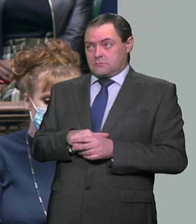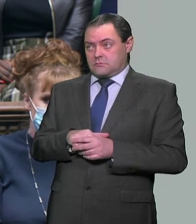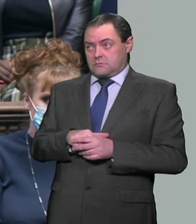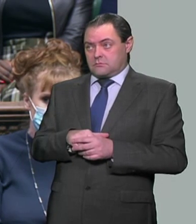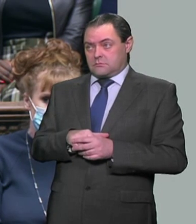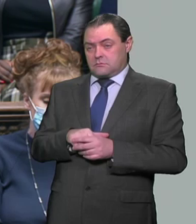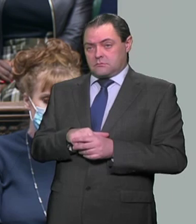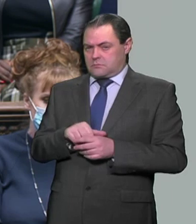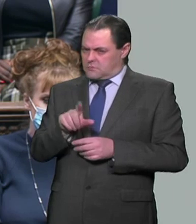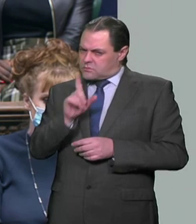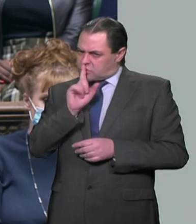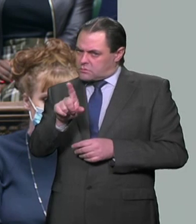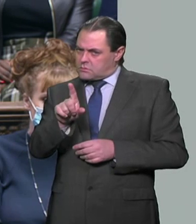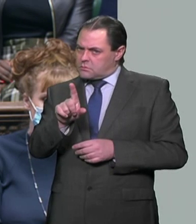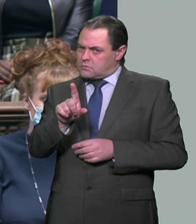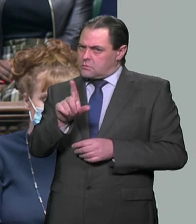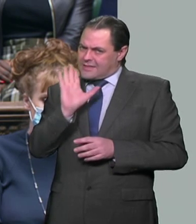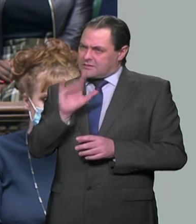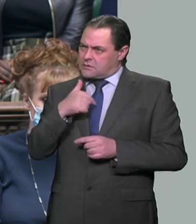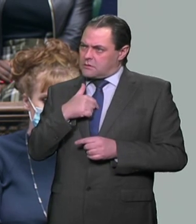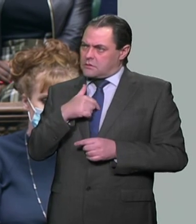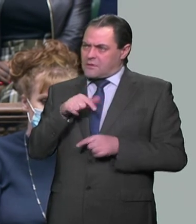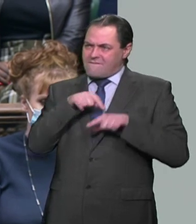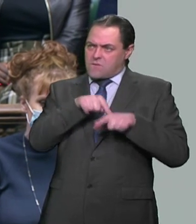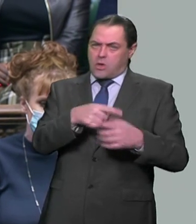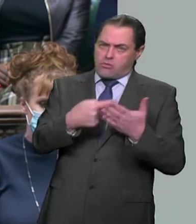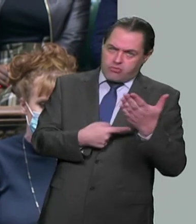Trisha followed the rules and did not visit her mum.